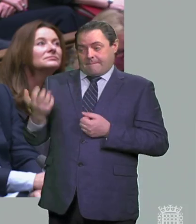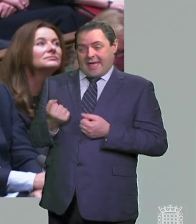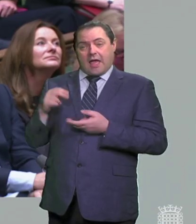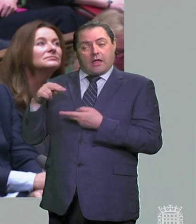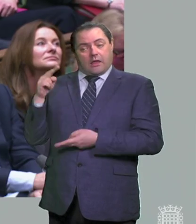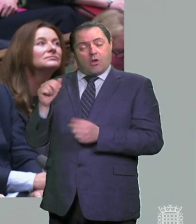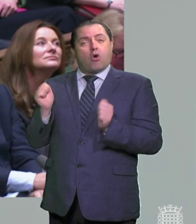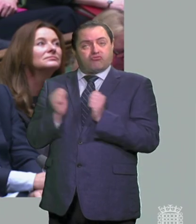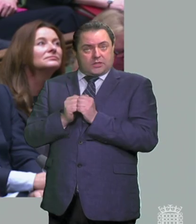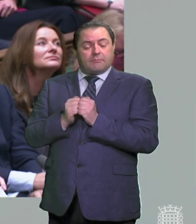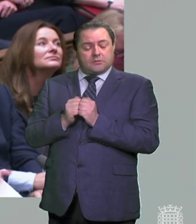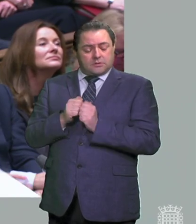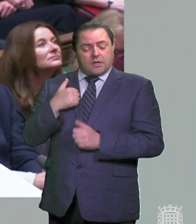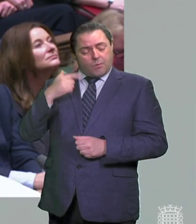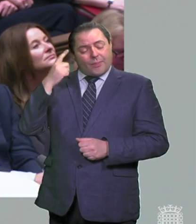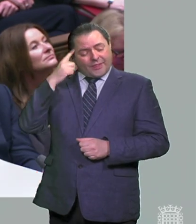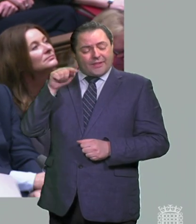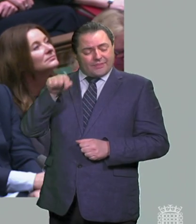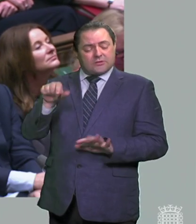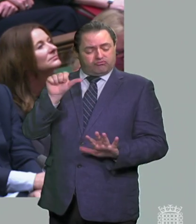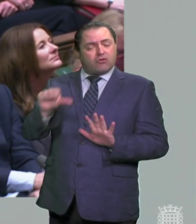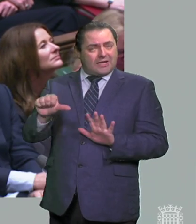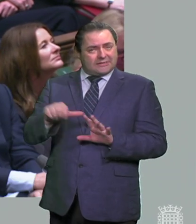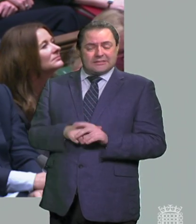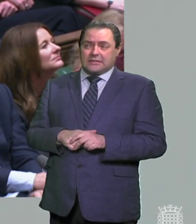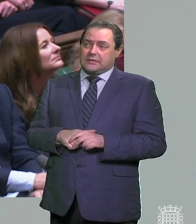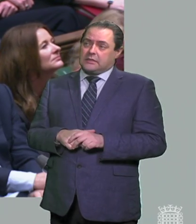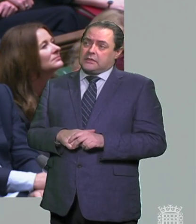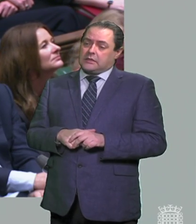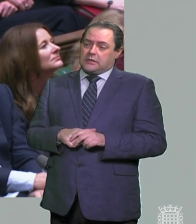We think that is absolutely right.